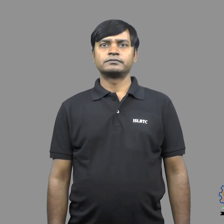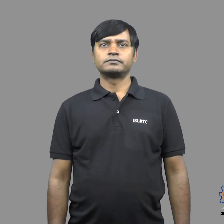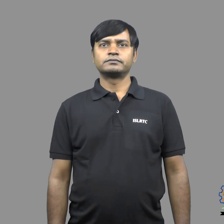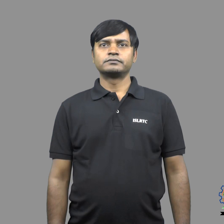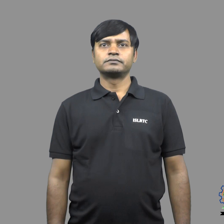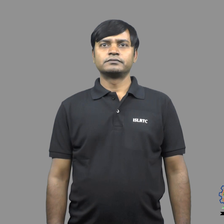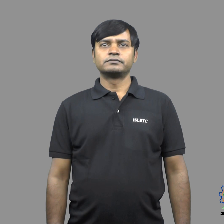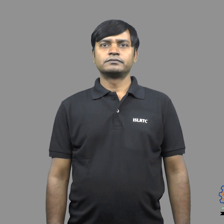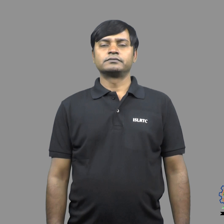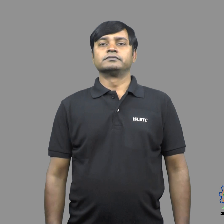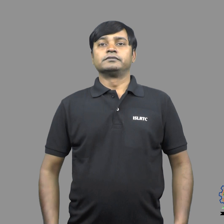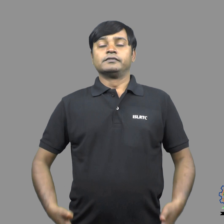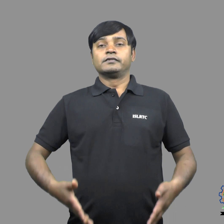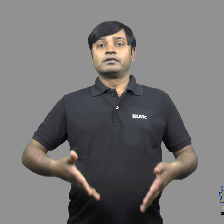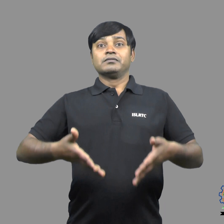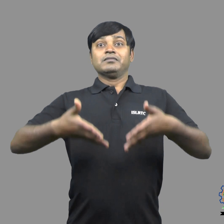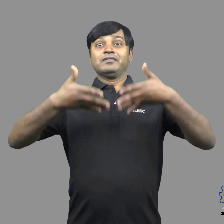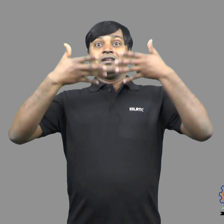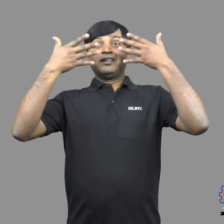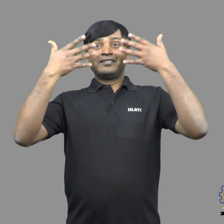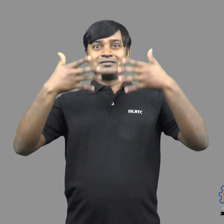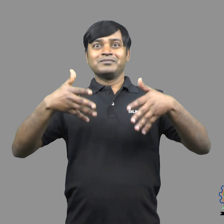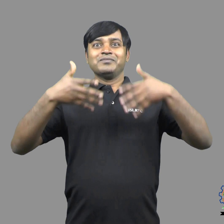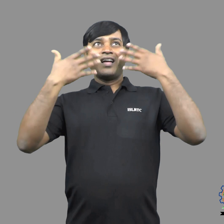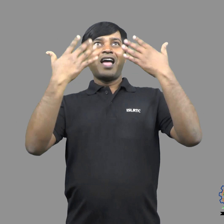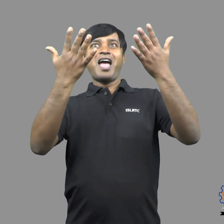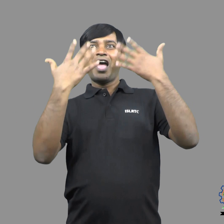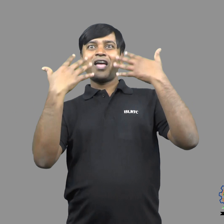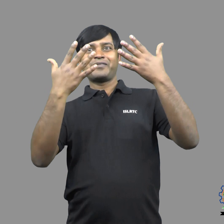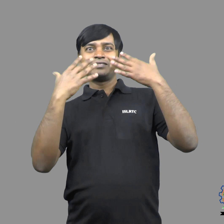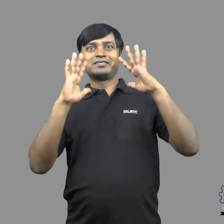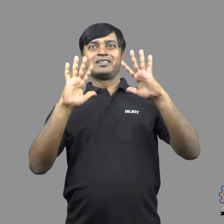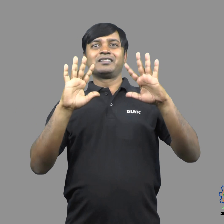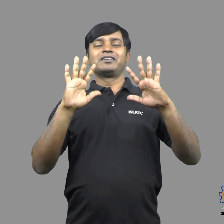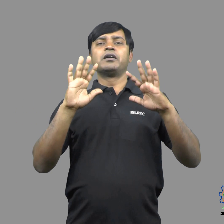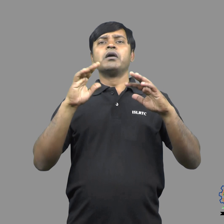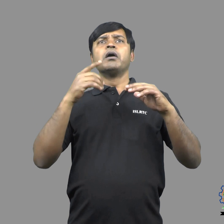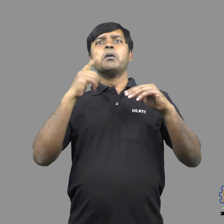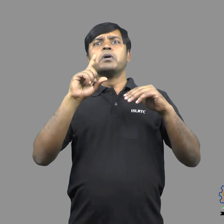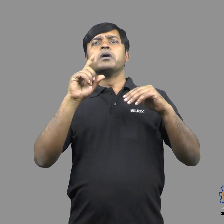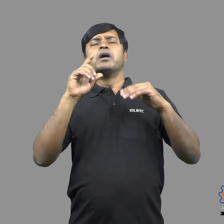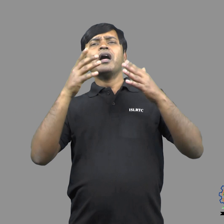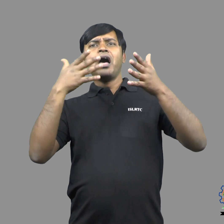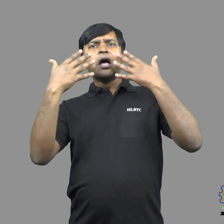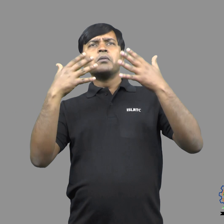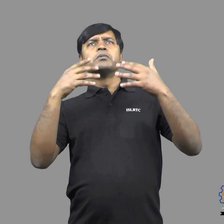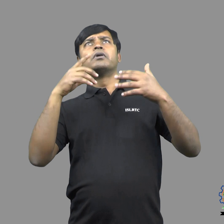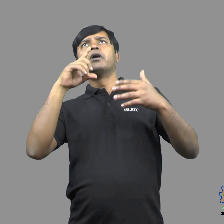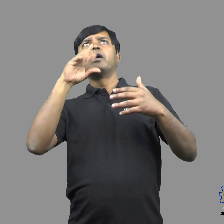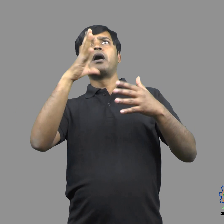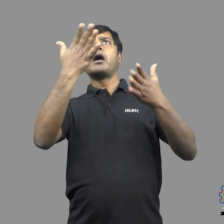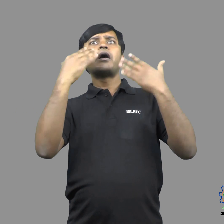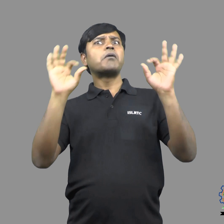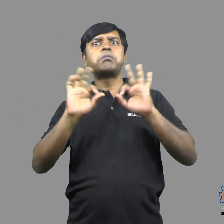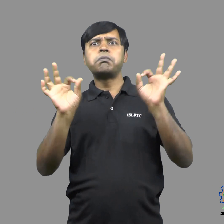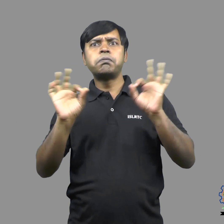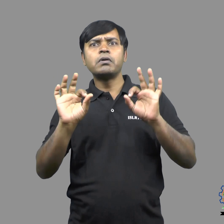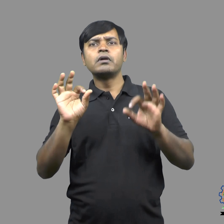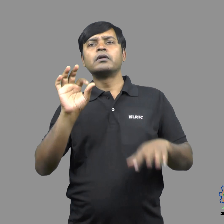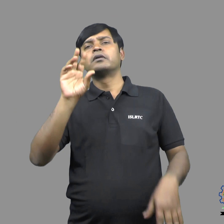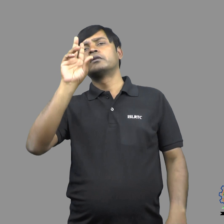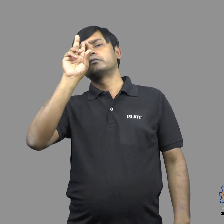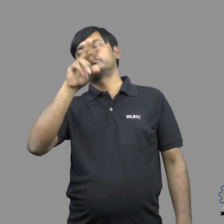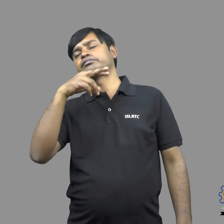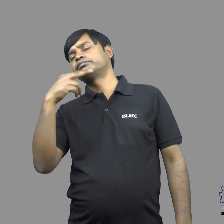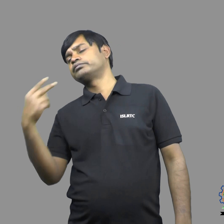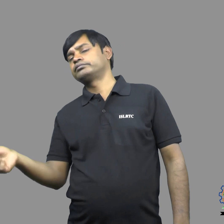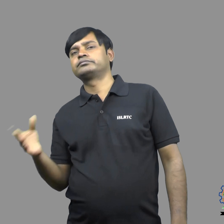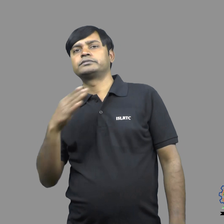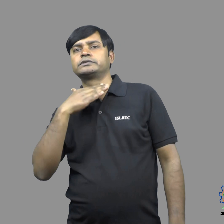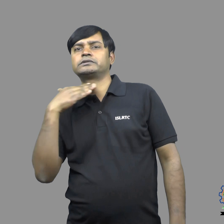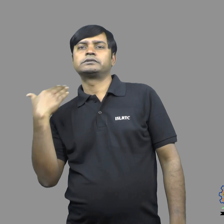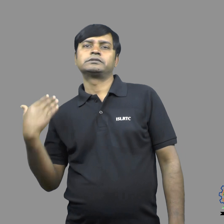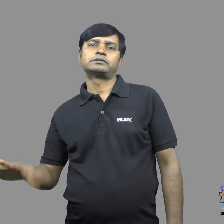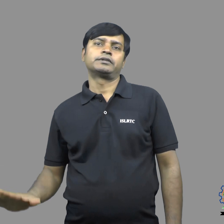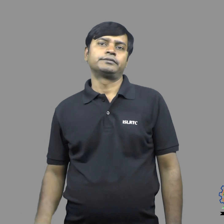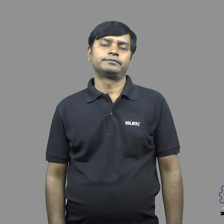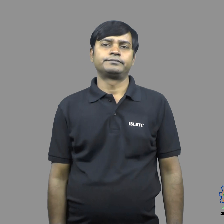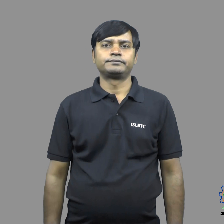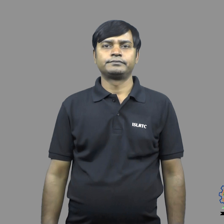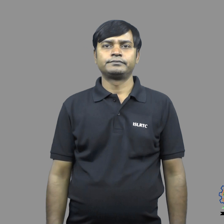Asphyxia